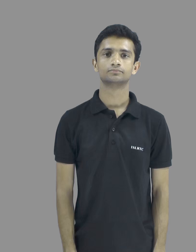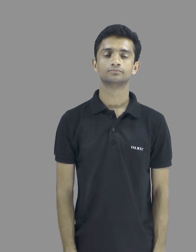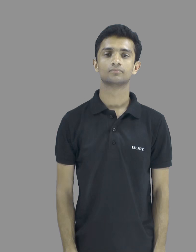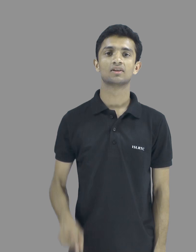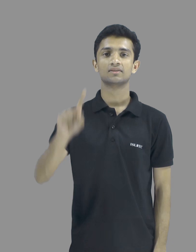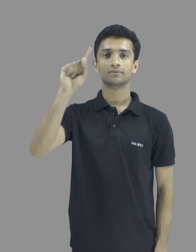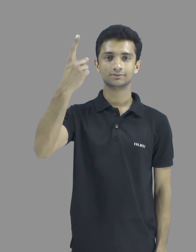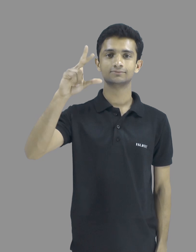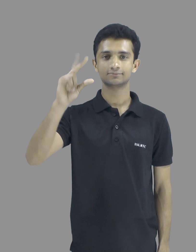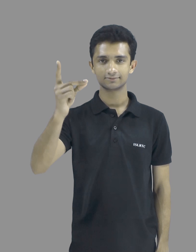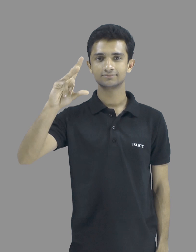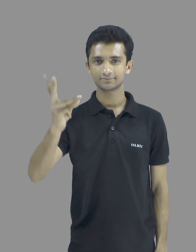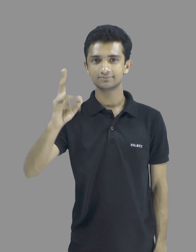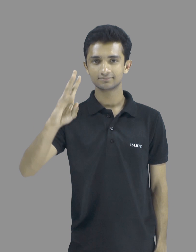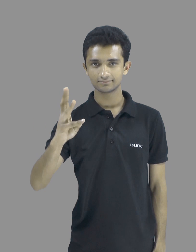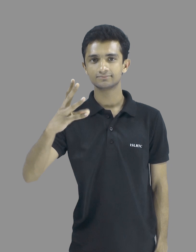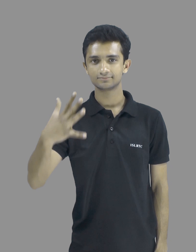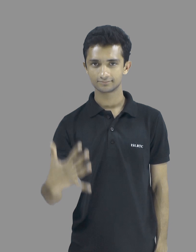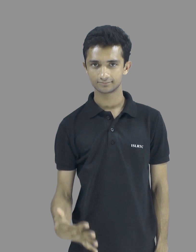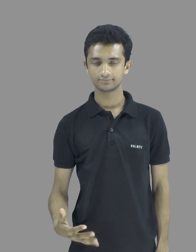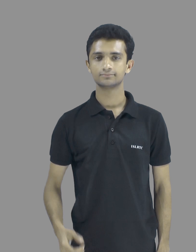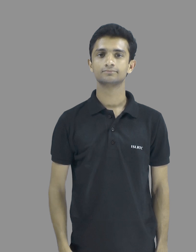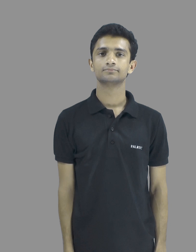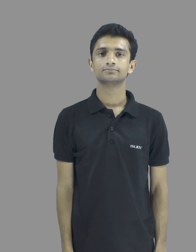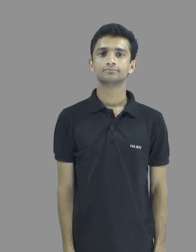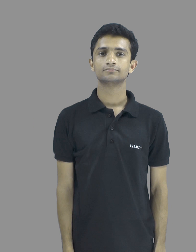Rank